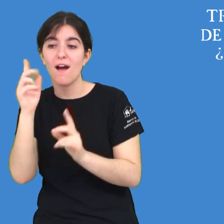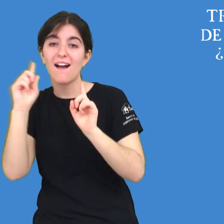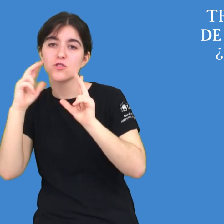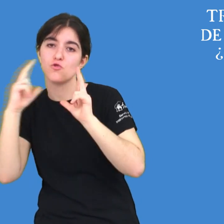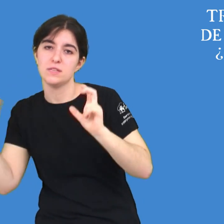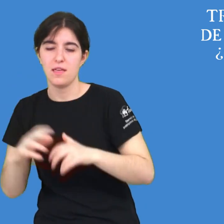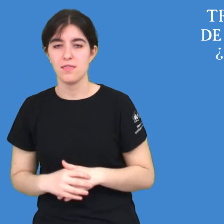gordo